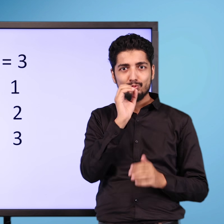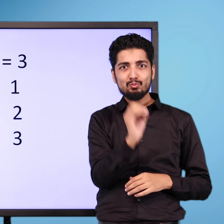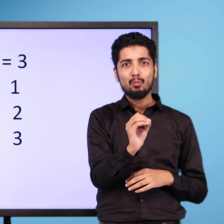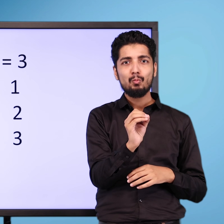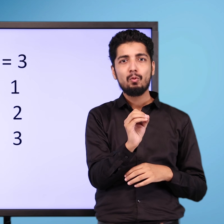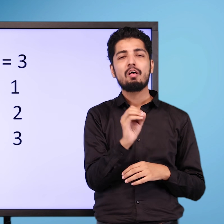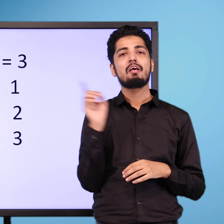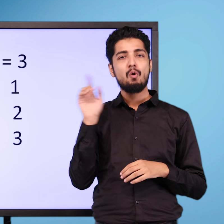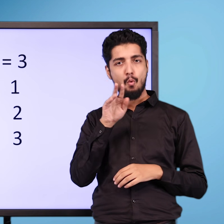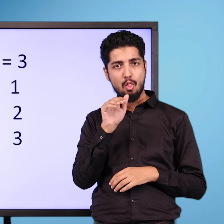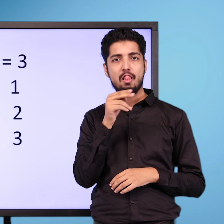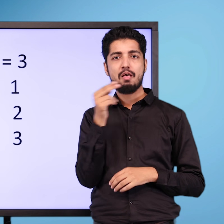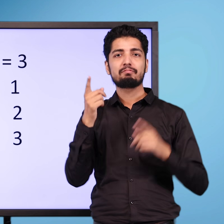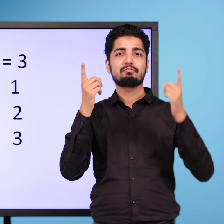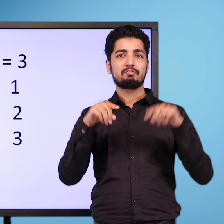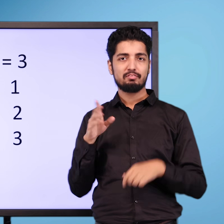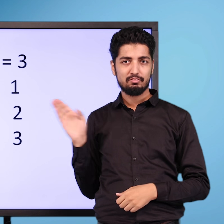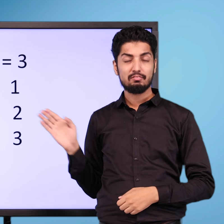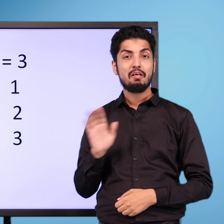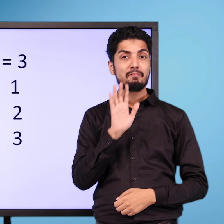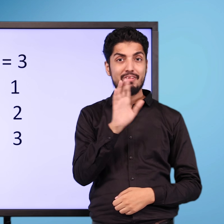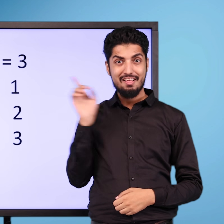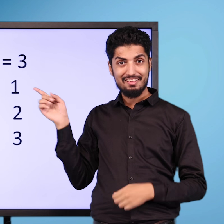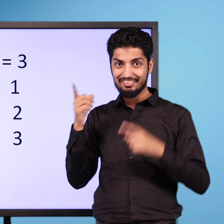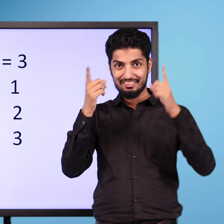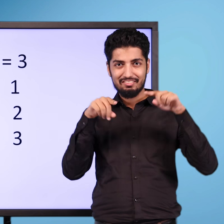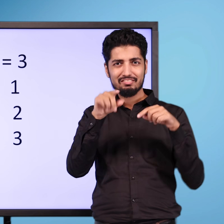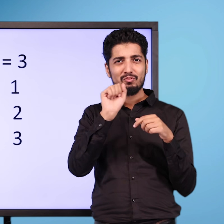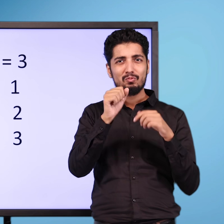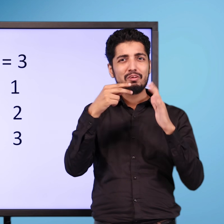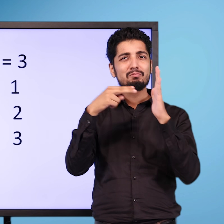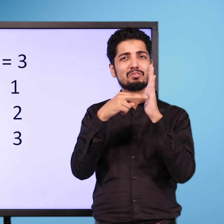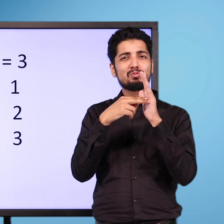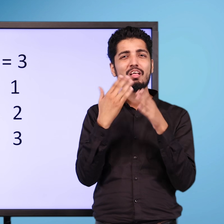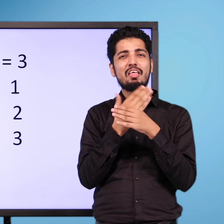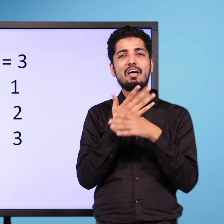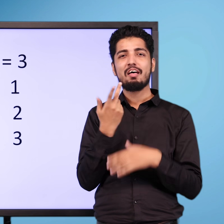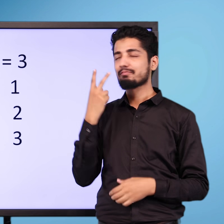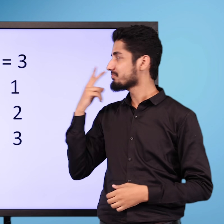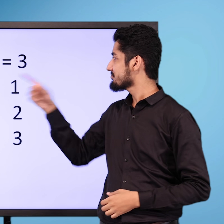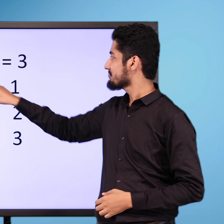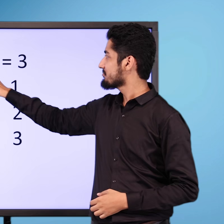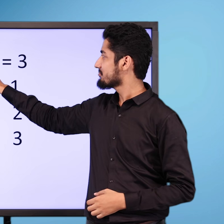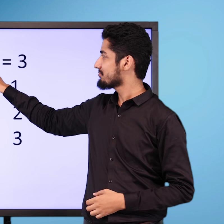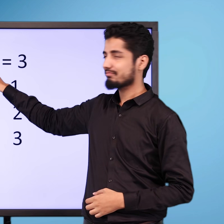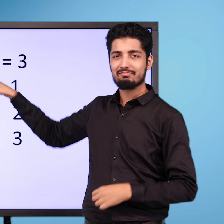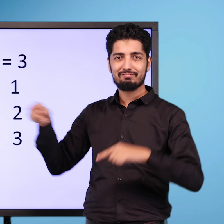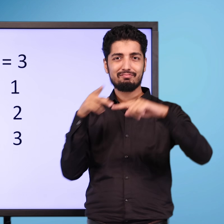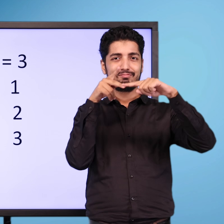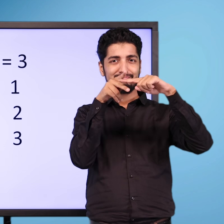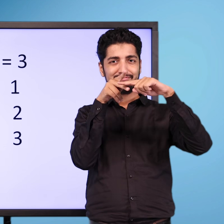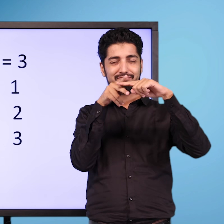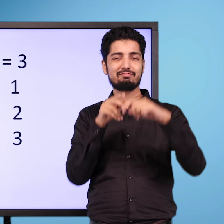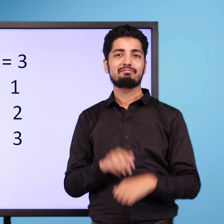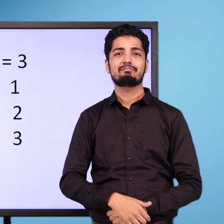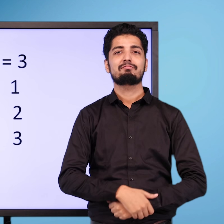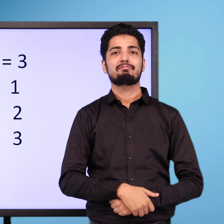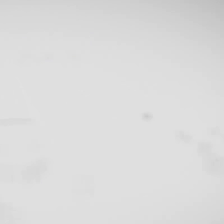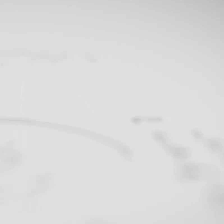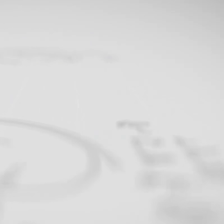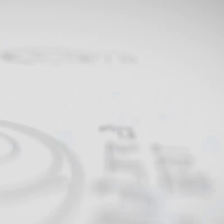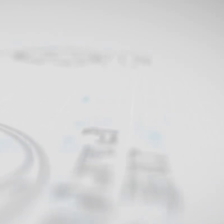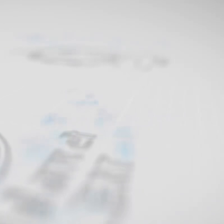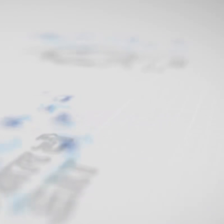The symbol of division is ÷